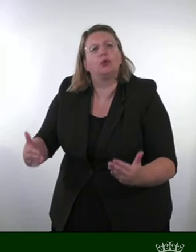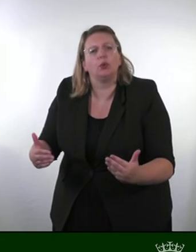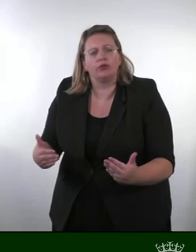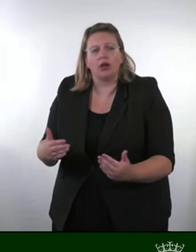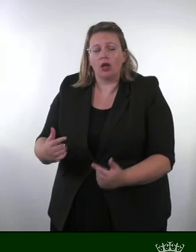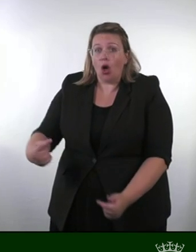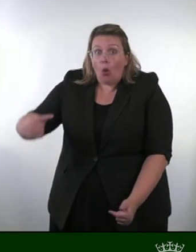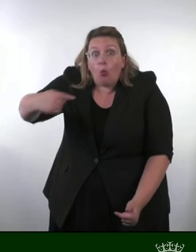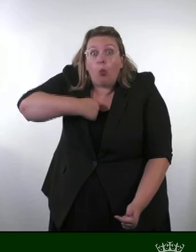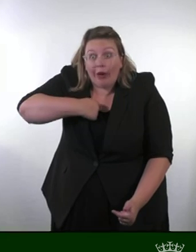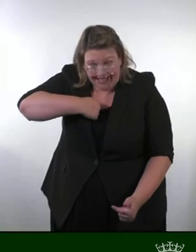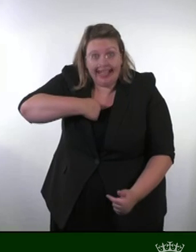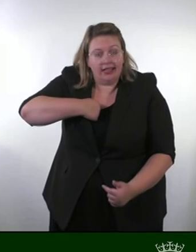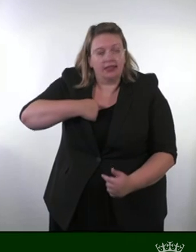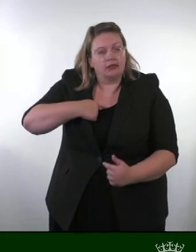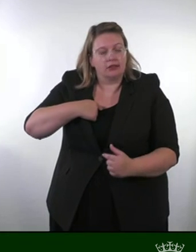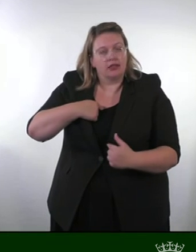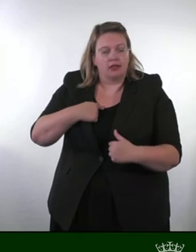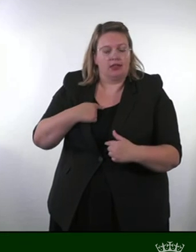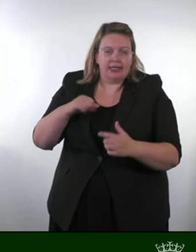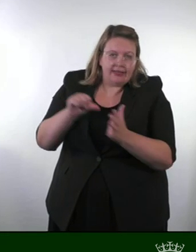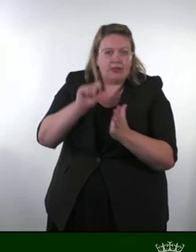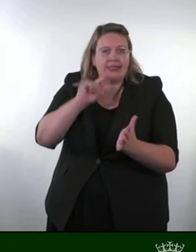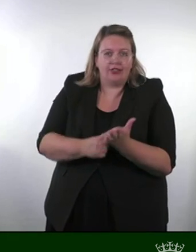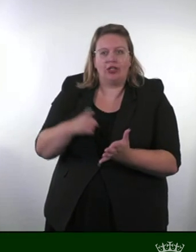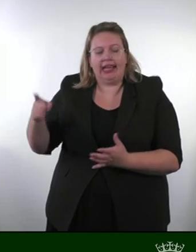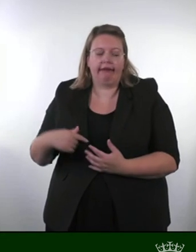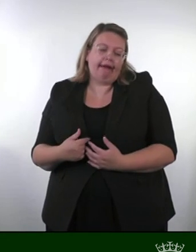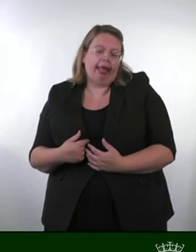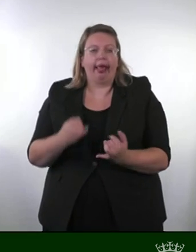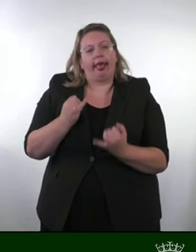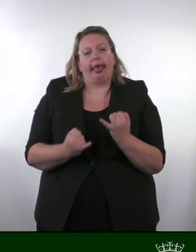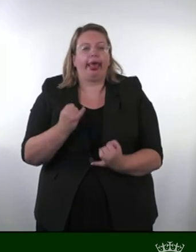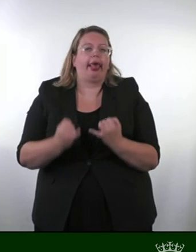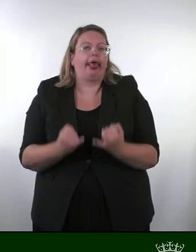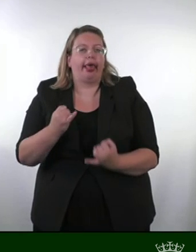We make the tough calls; all he does is sit on the sidelines and carp.